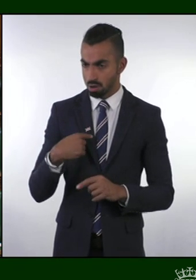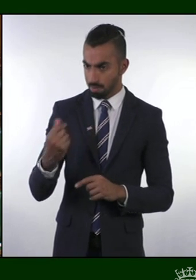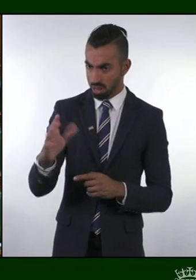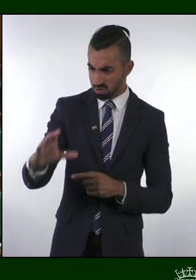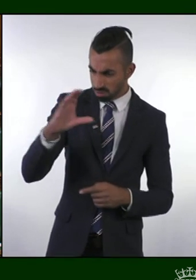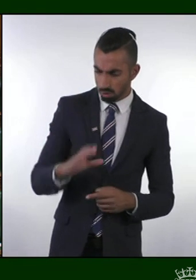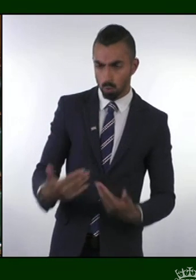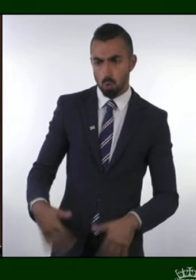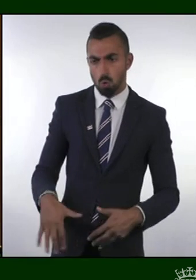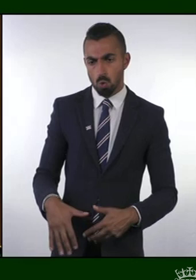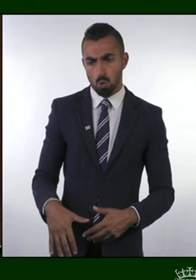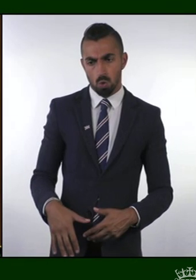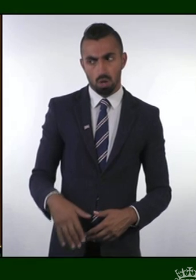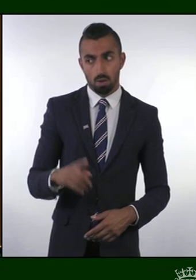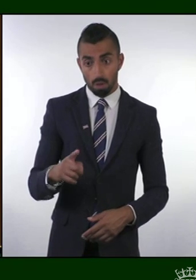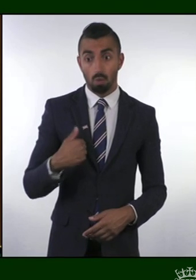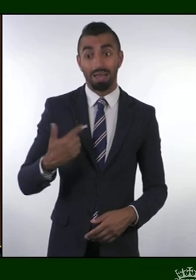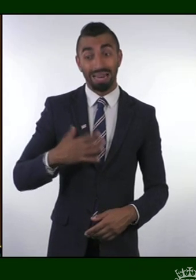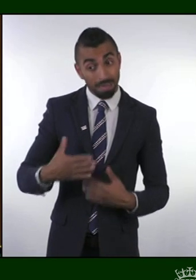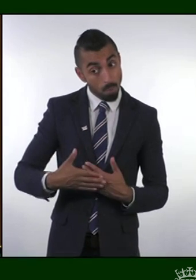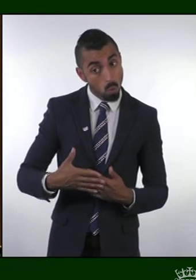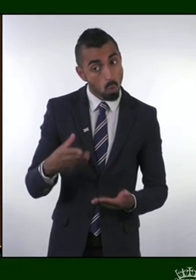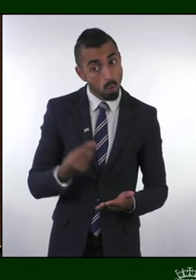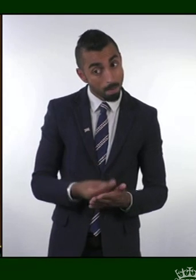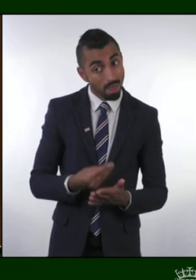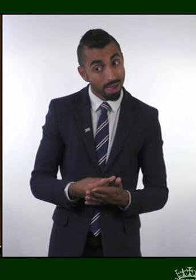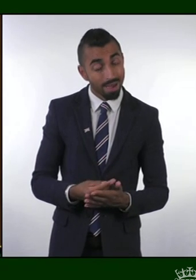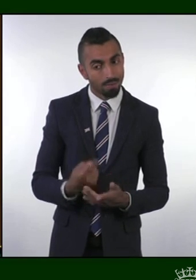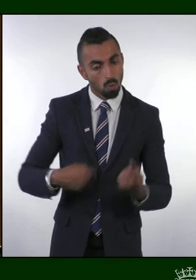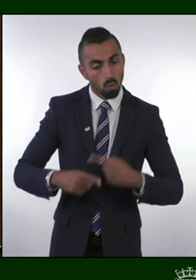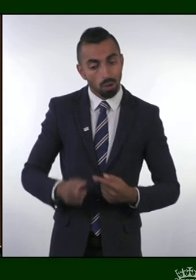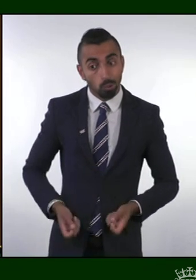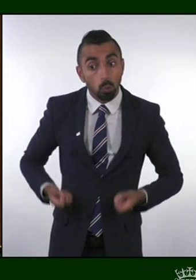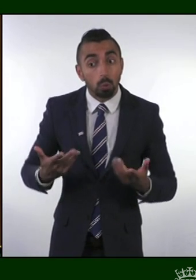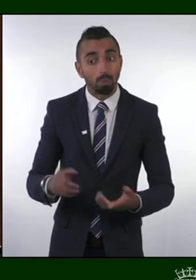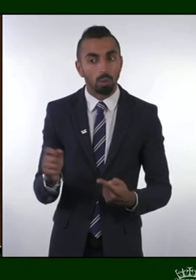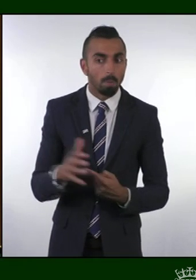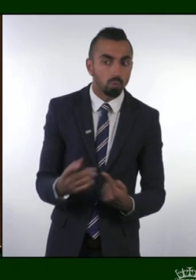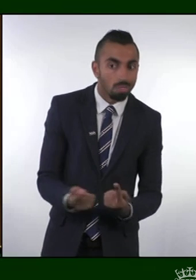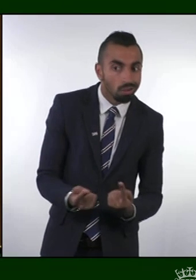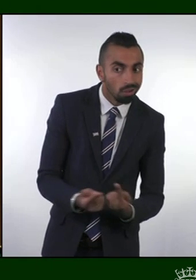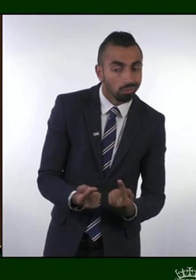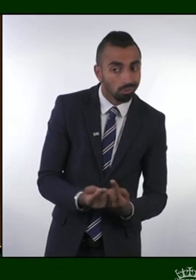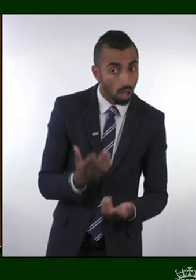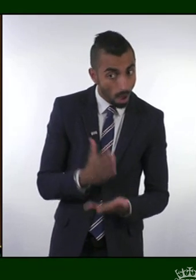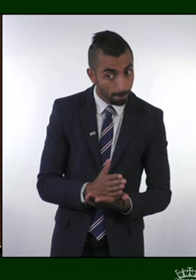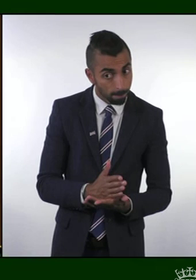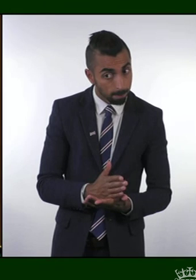I am keen to see even more money made available for us to spend on the things that really matter in the UK.